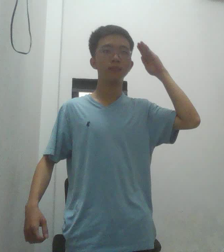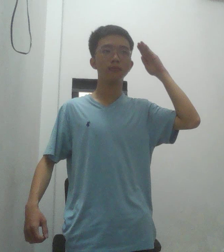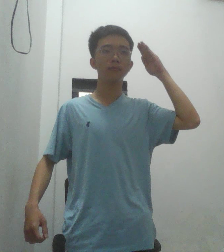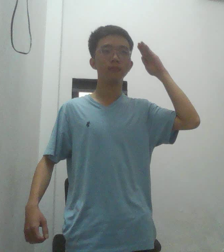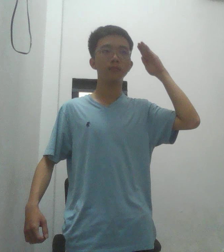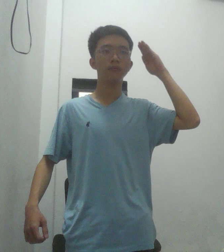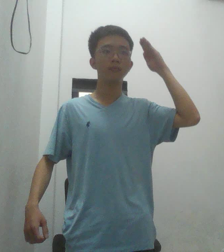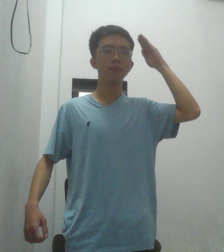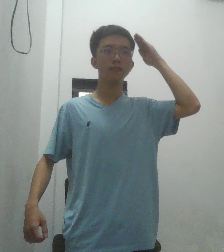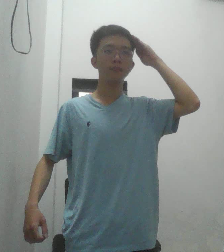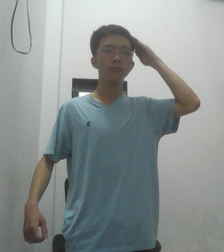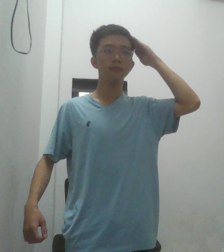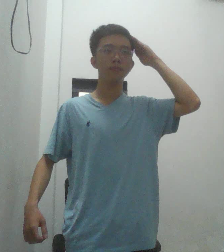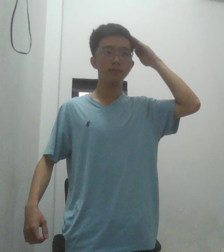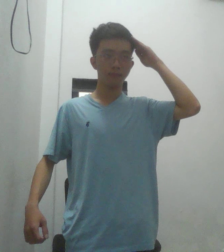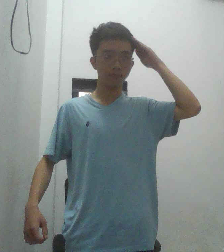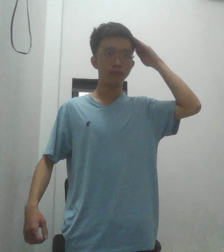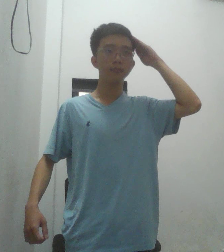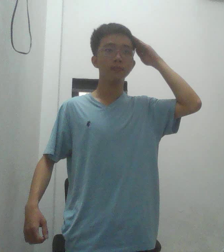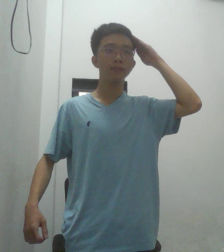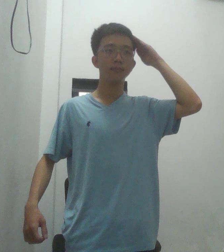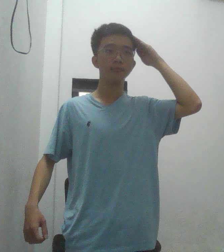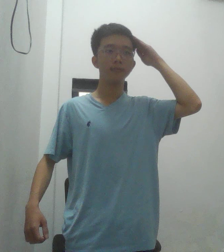biet